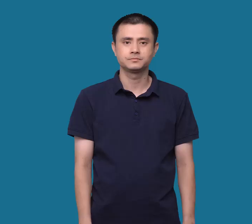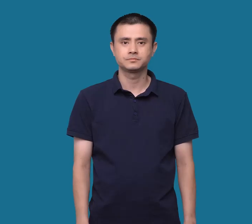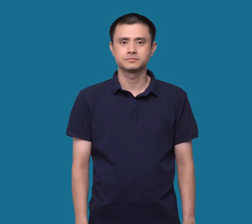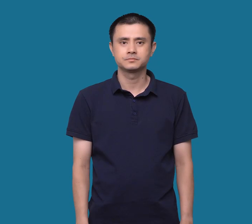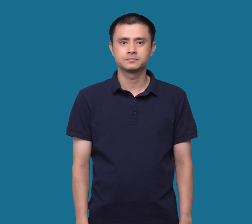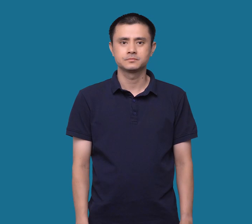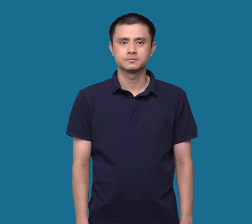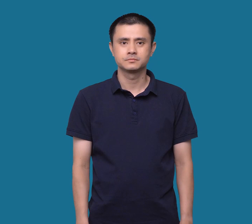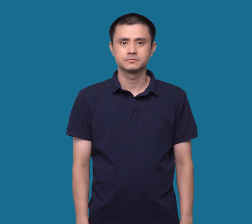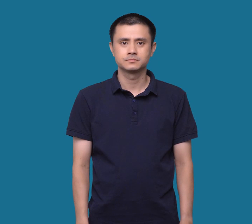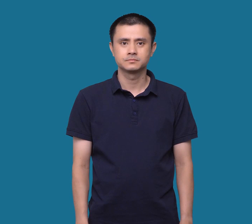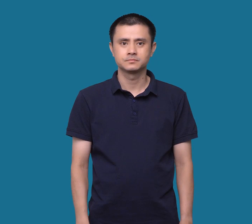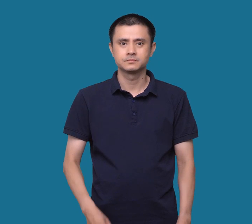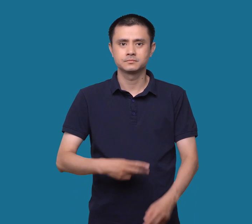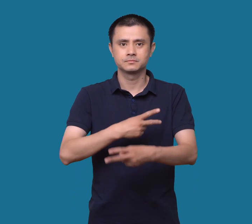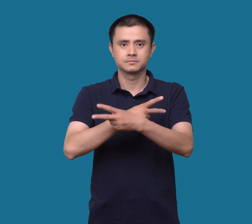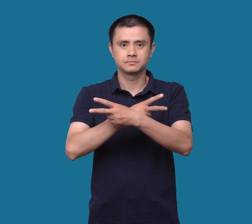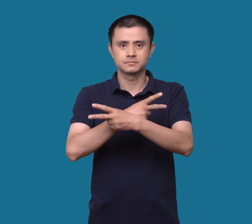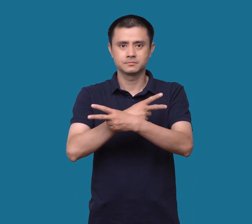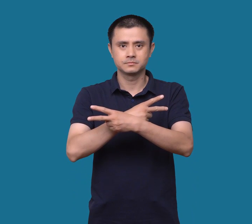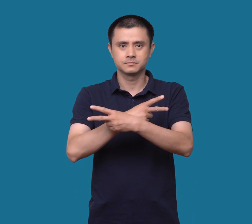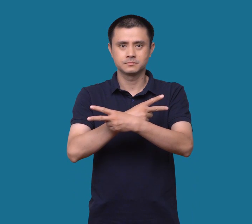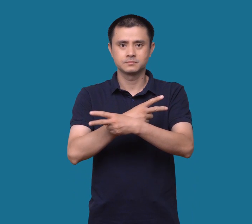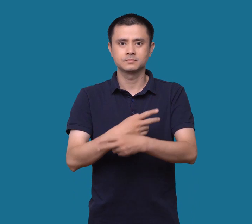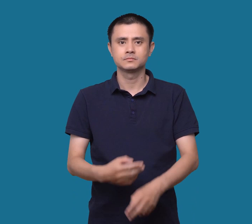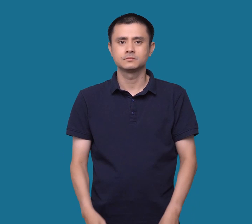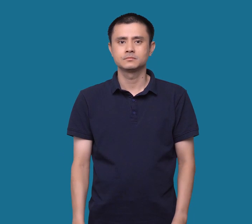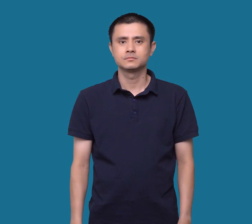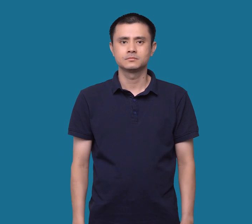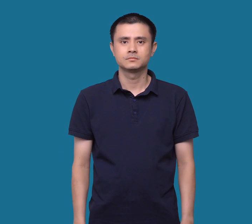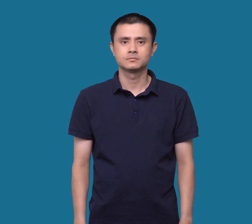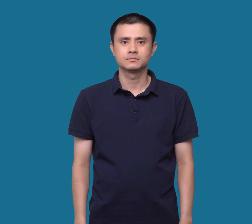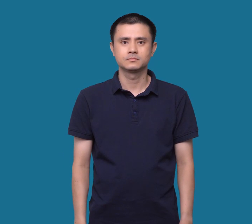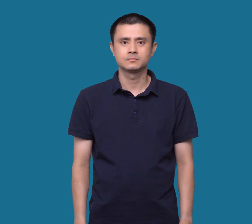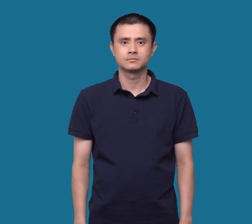từ trái nghĩa